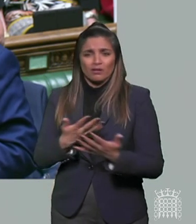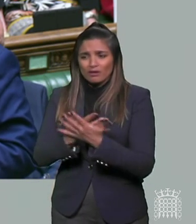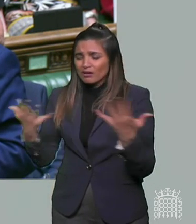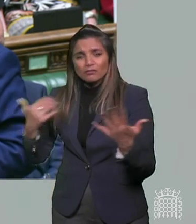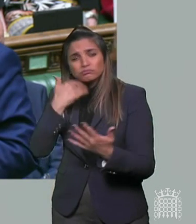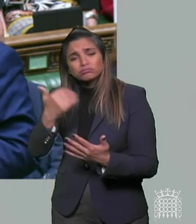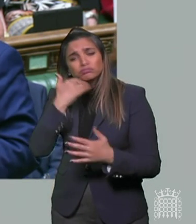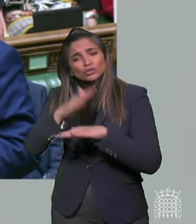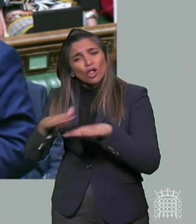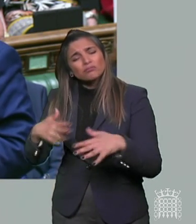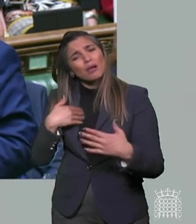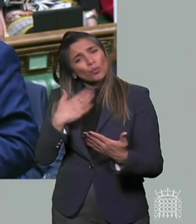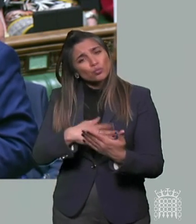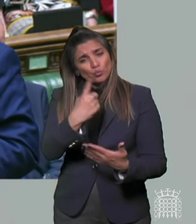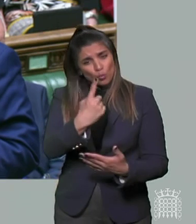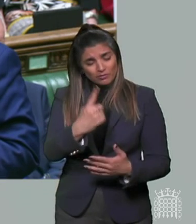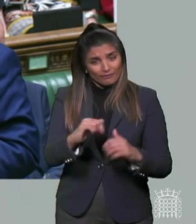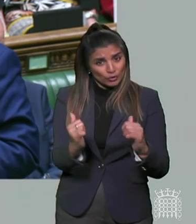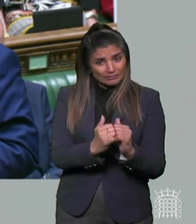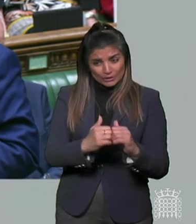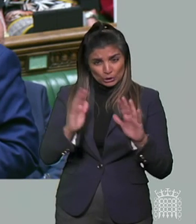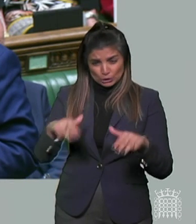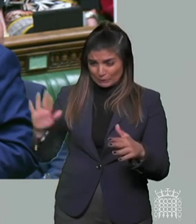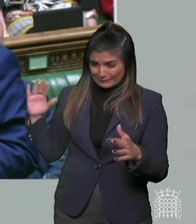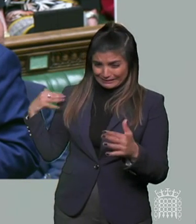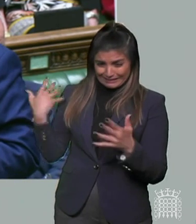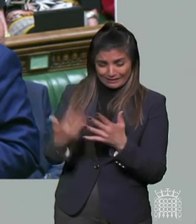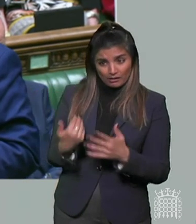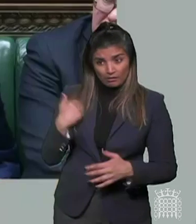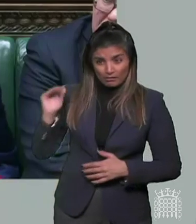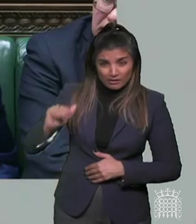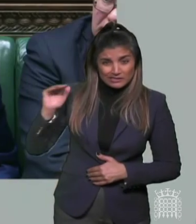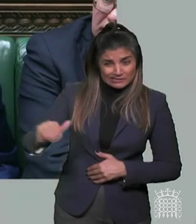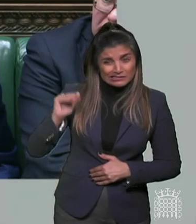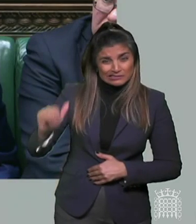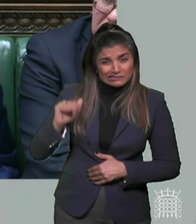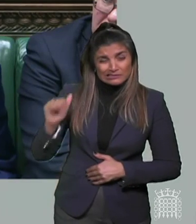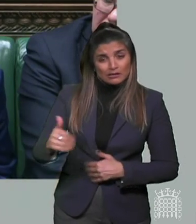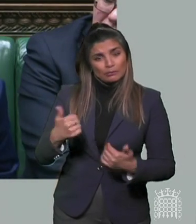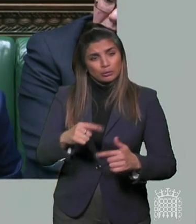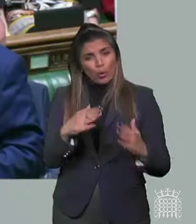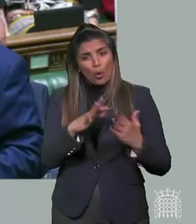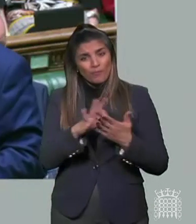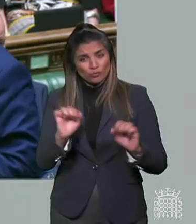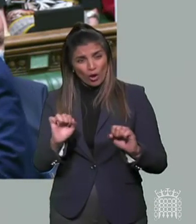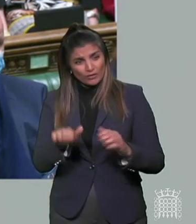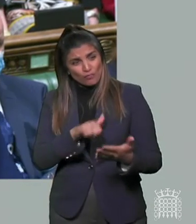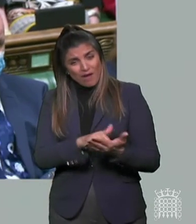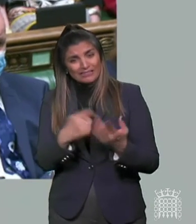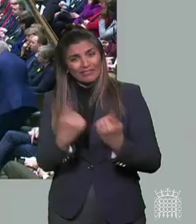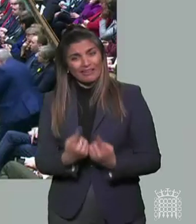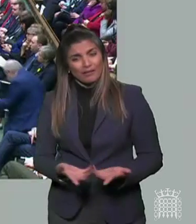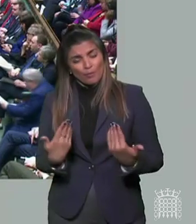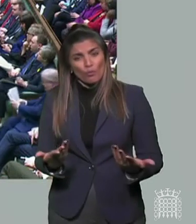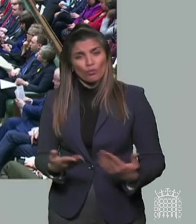Surely the Deputy Prime Minister agrees that it should not have taken this level of intervention and pressure for the Home Office to do the right thing by these children.